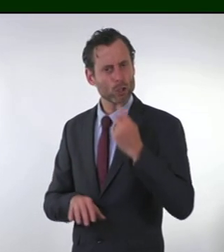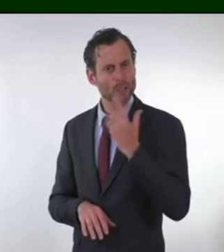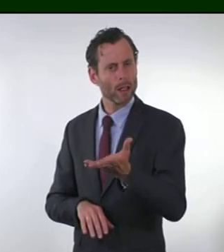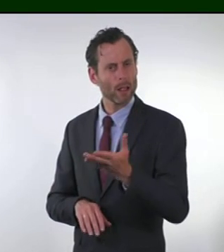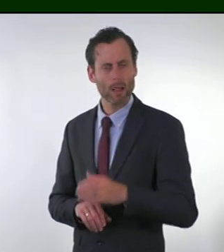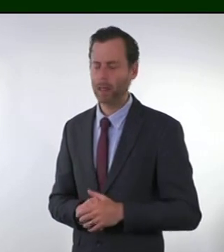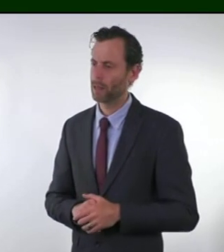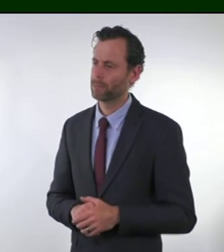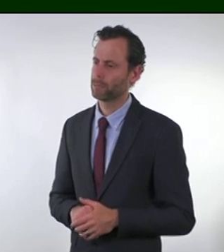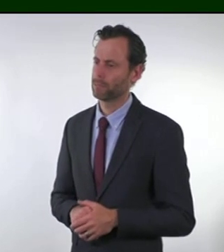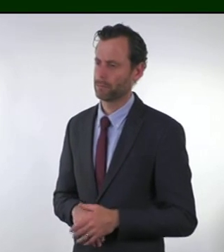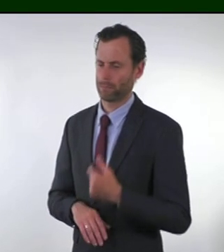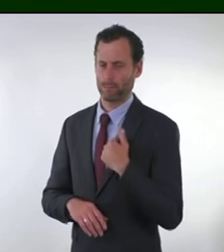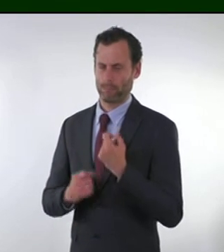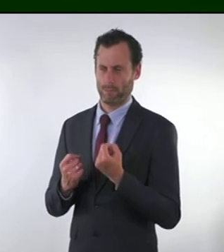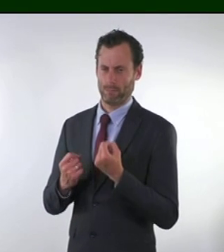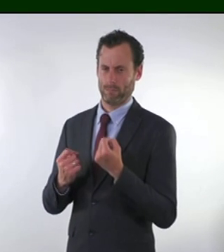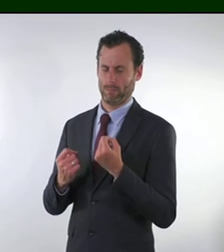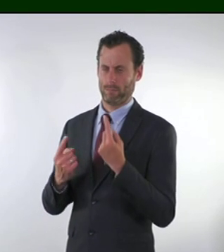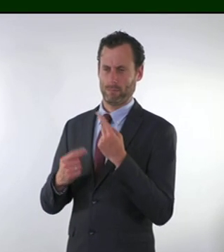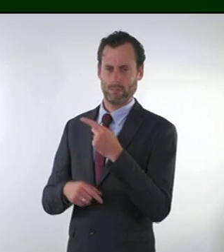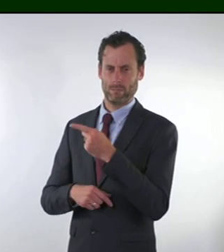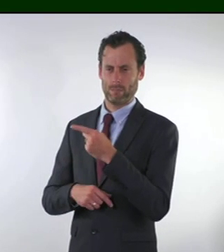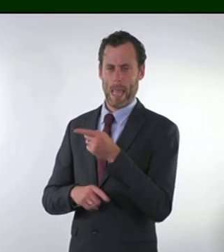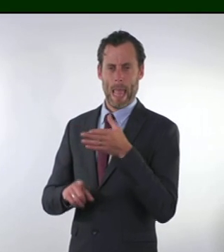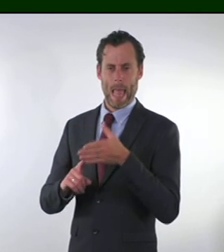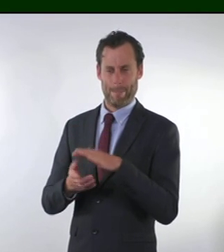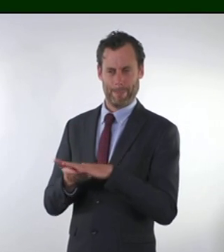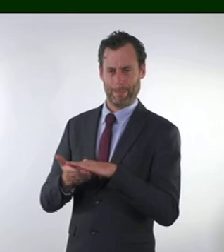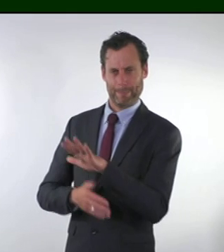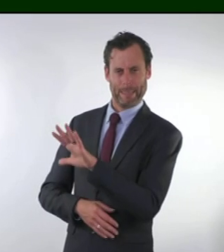I am not entirely sure about the tone of the honourable Member’s question.